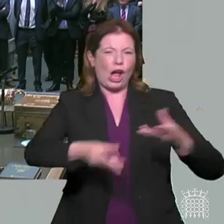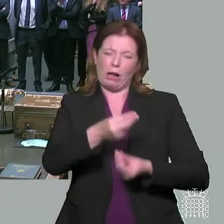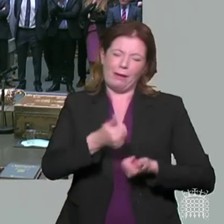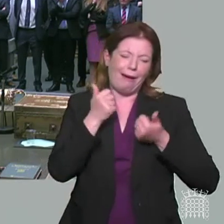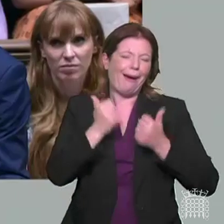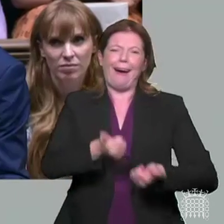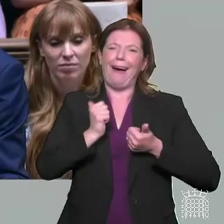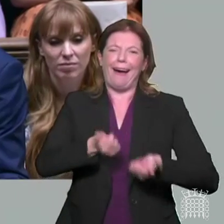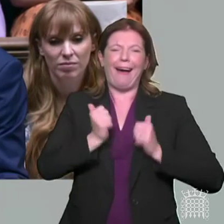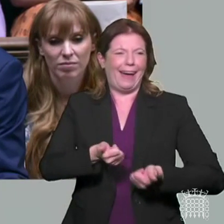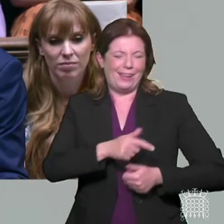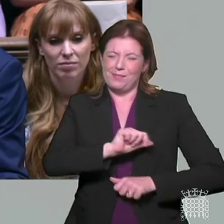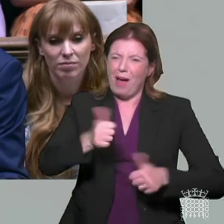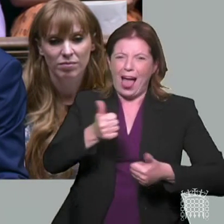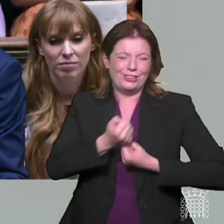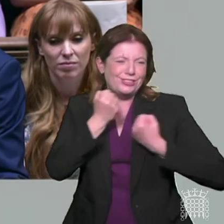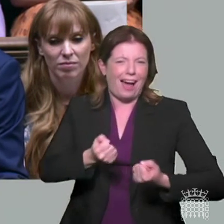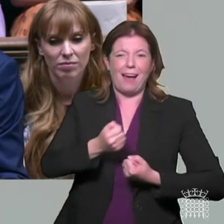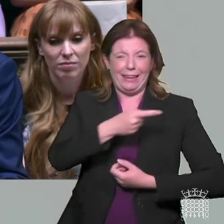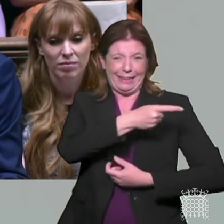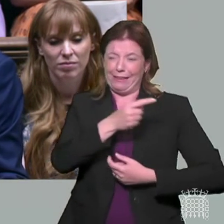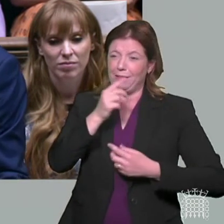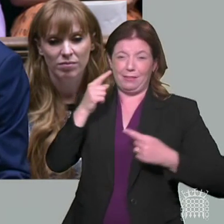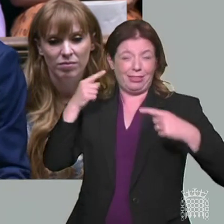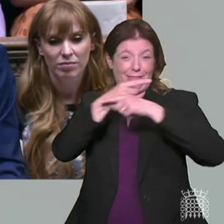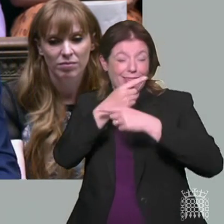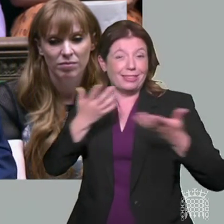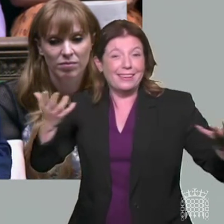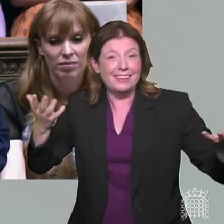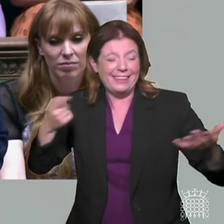He still has his head in the sand, in the middle of an economic crisis.